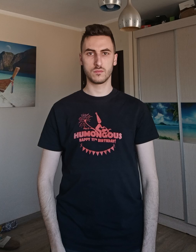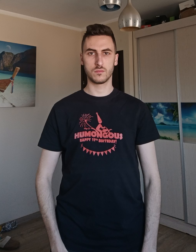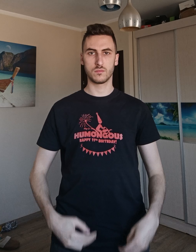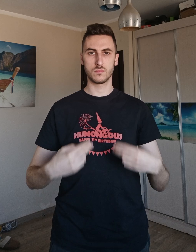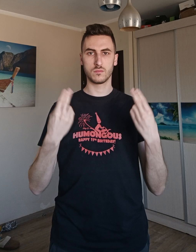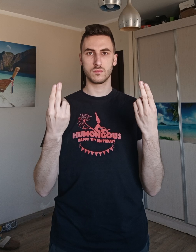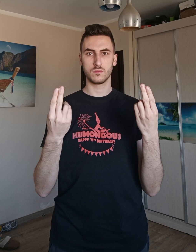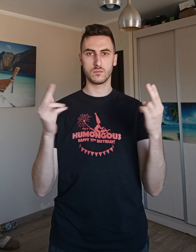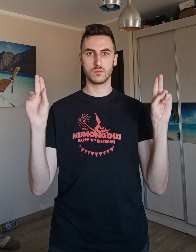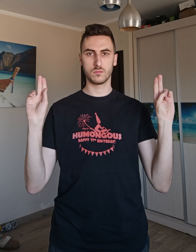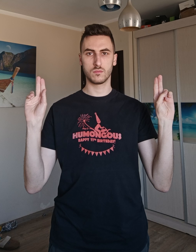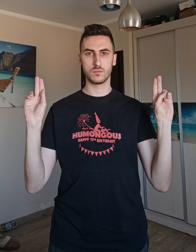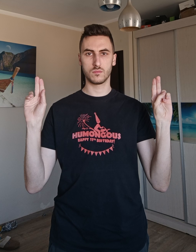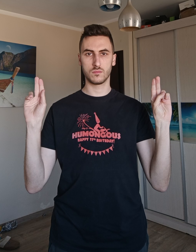לא חשוב